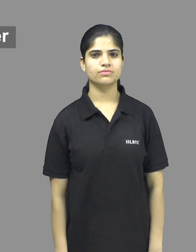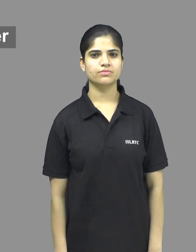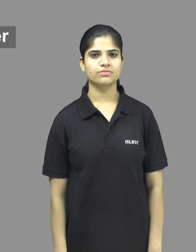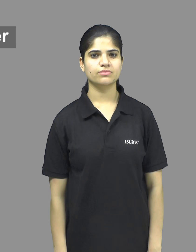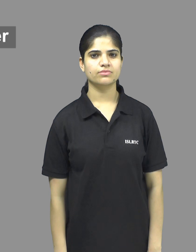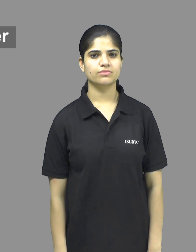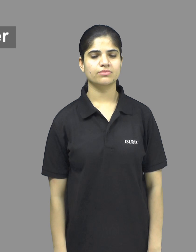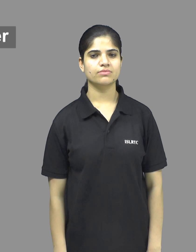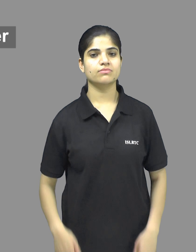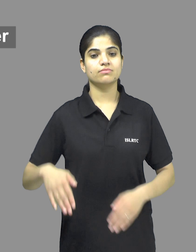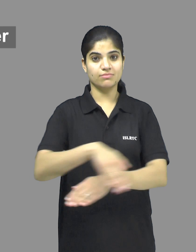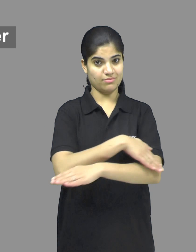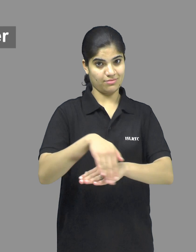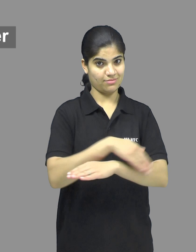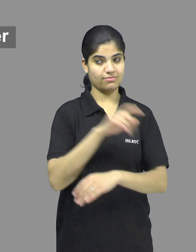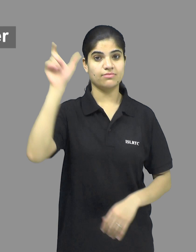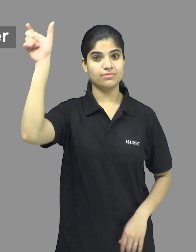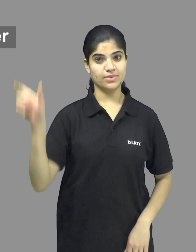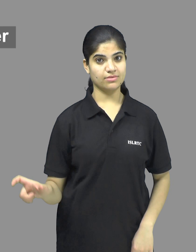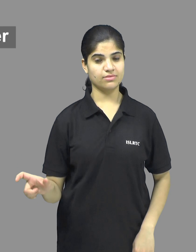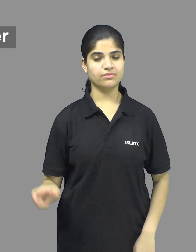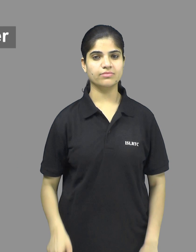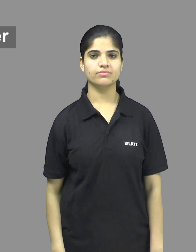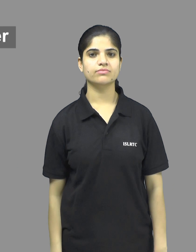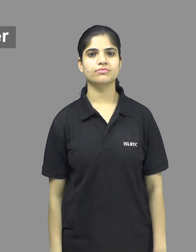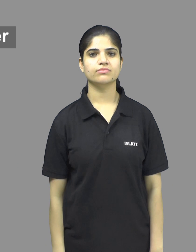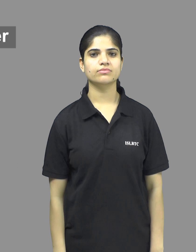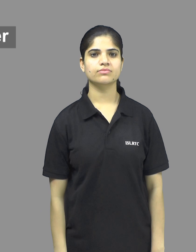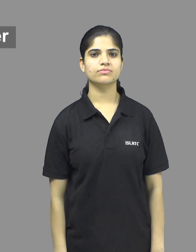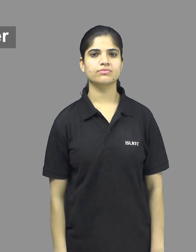Engineer